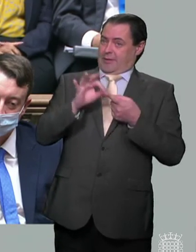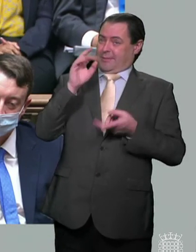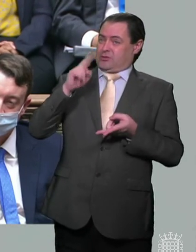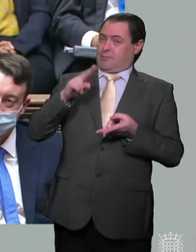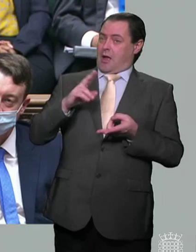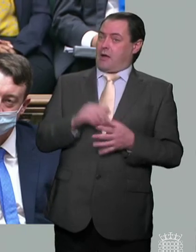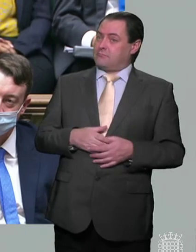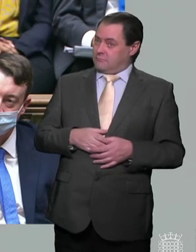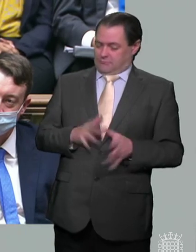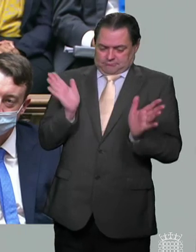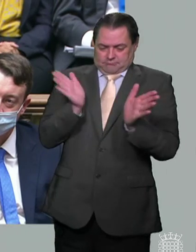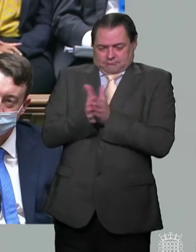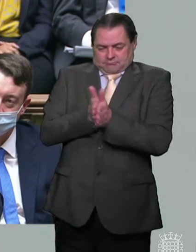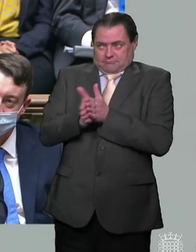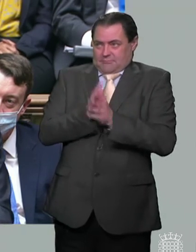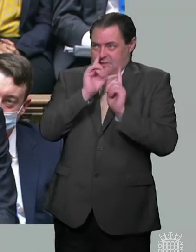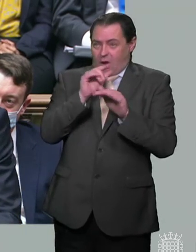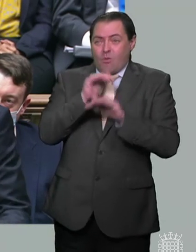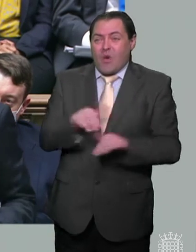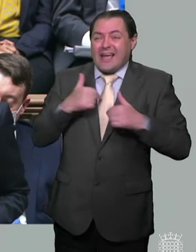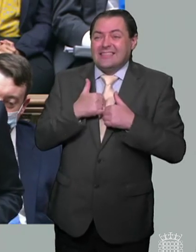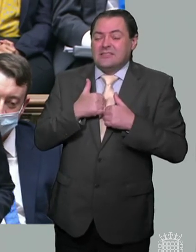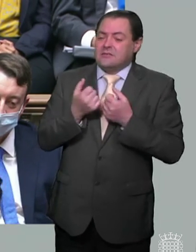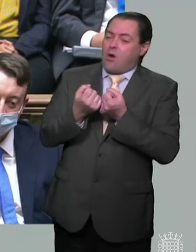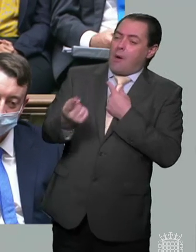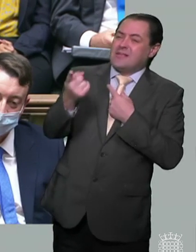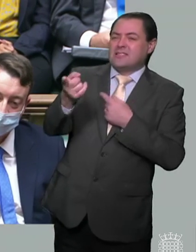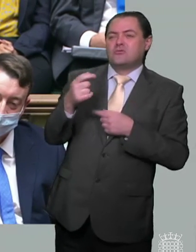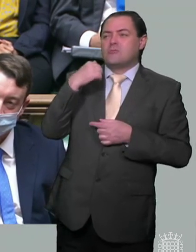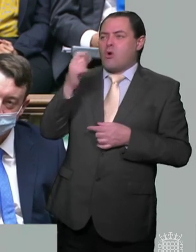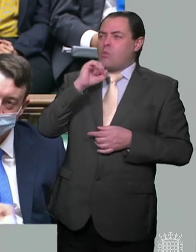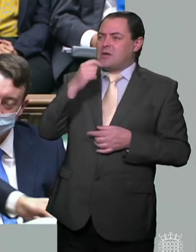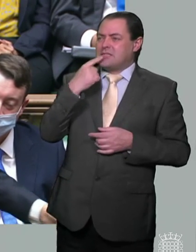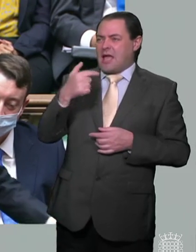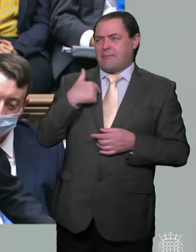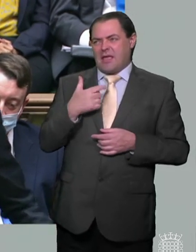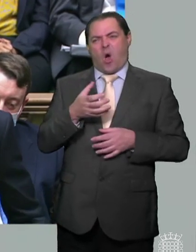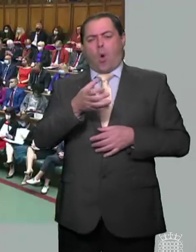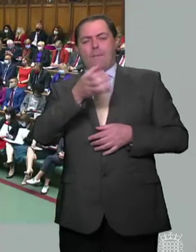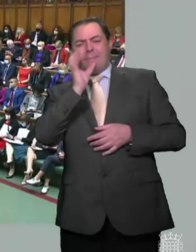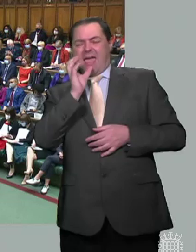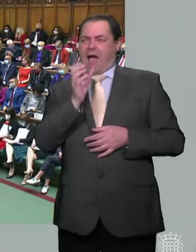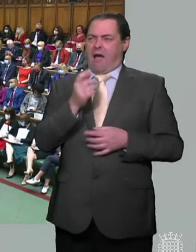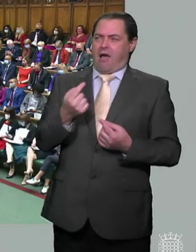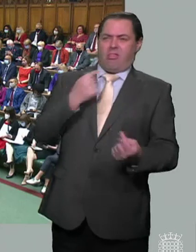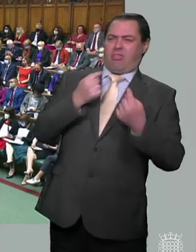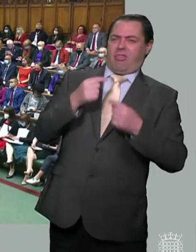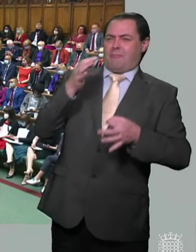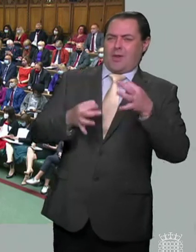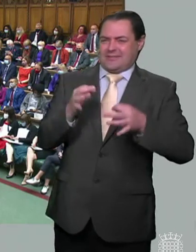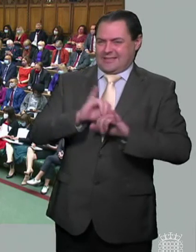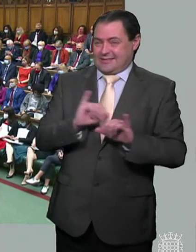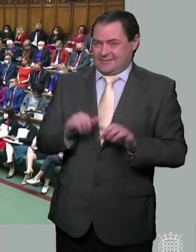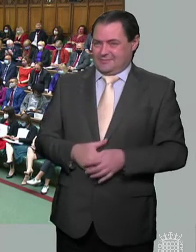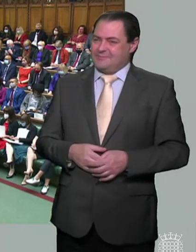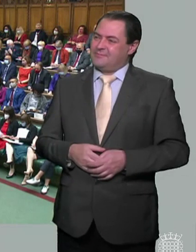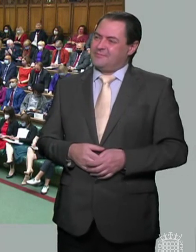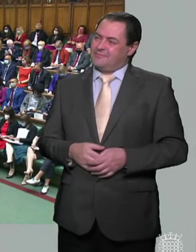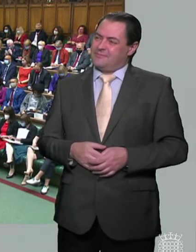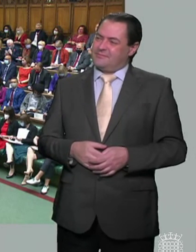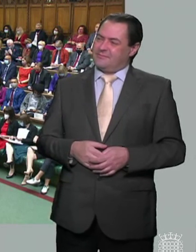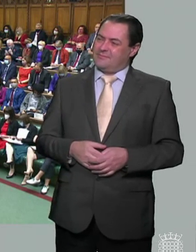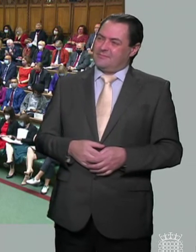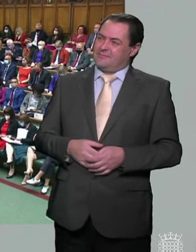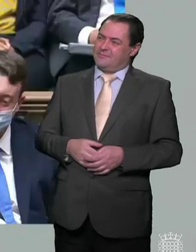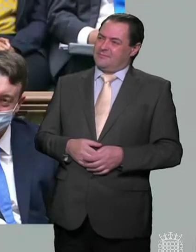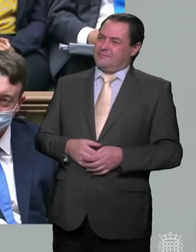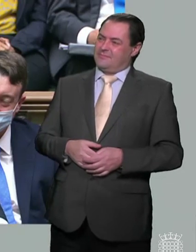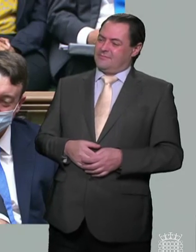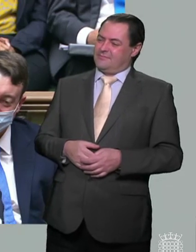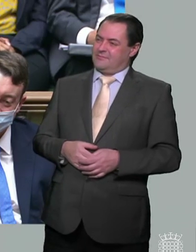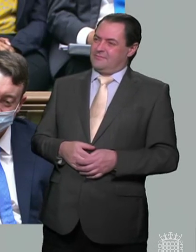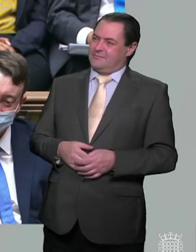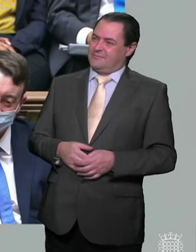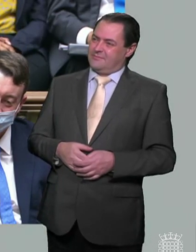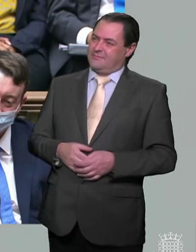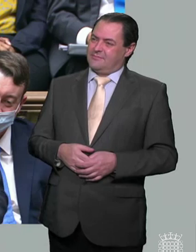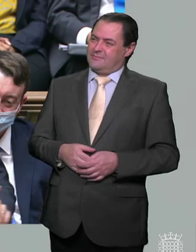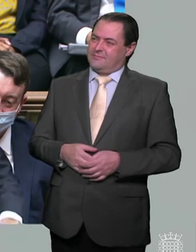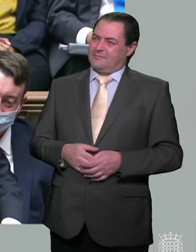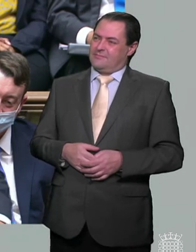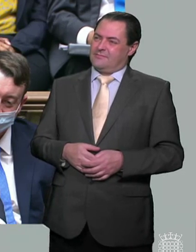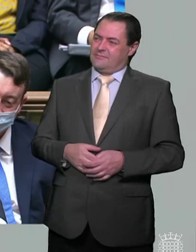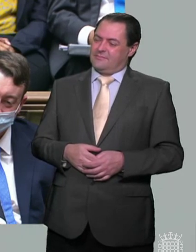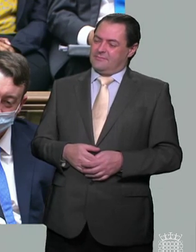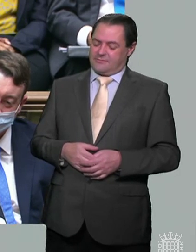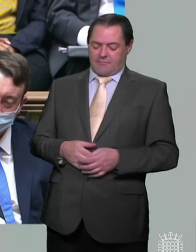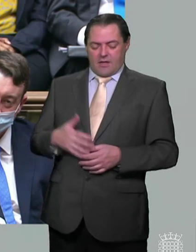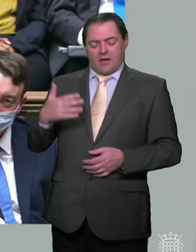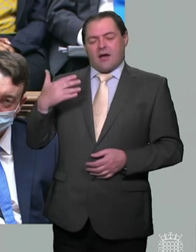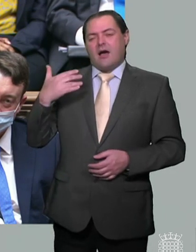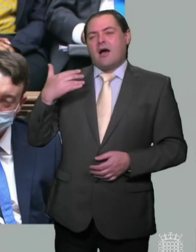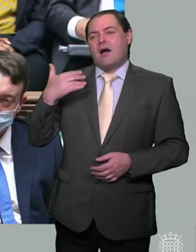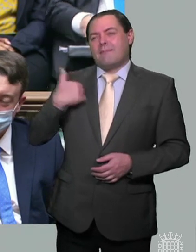I cannot wait for the Opposition to accuse me tomorrow of beer-barrel politics.